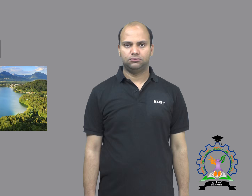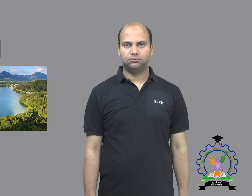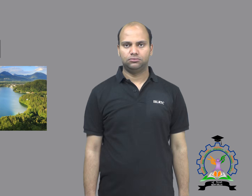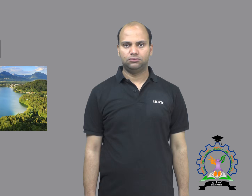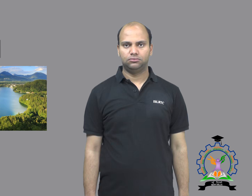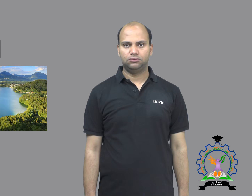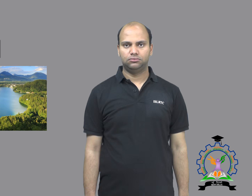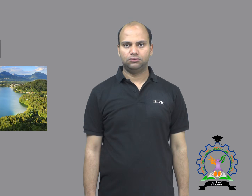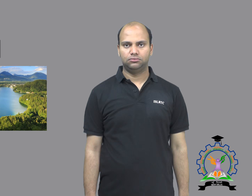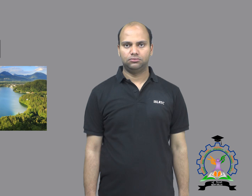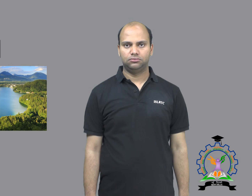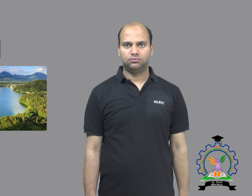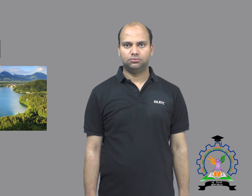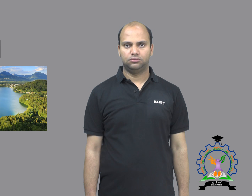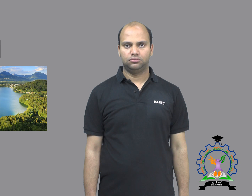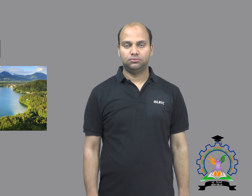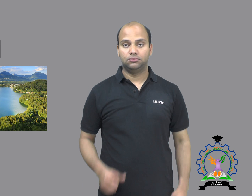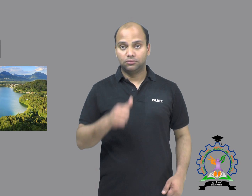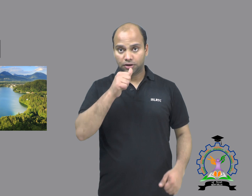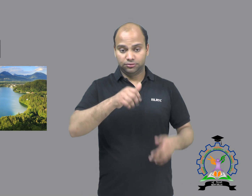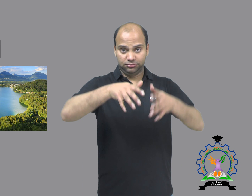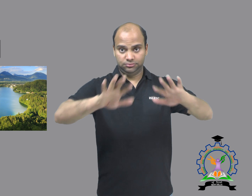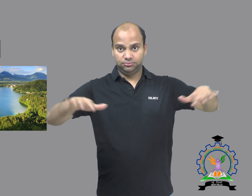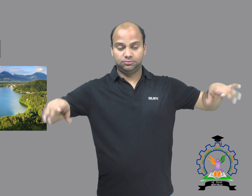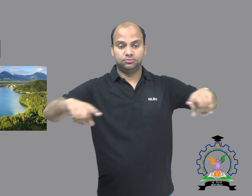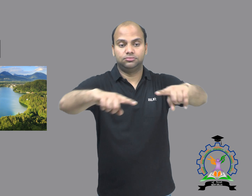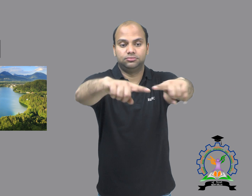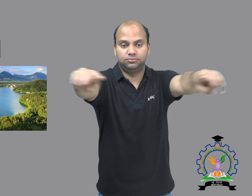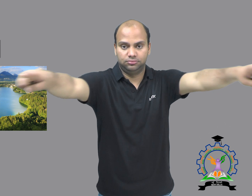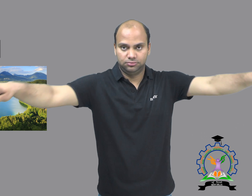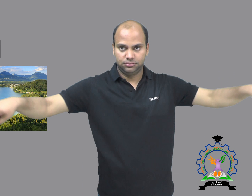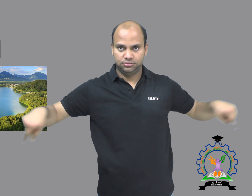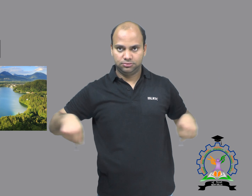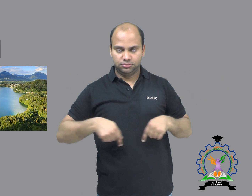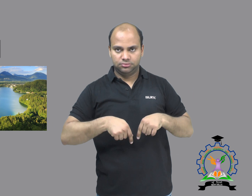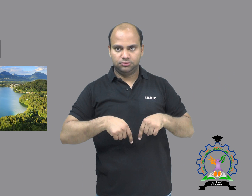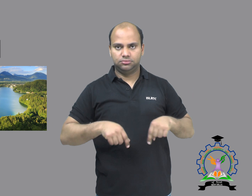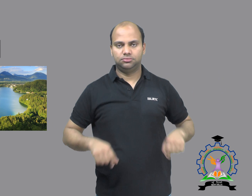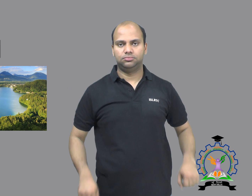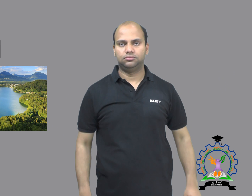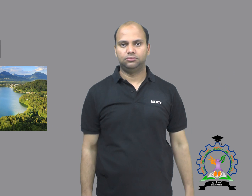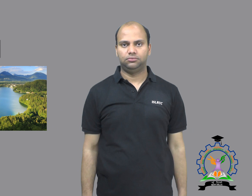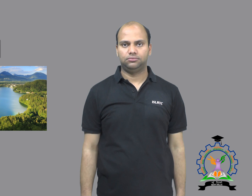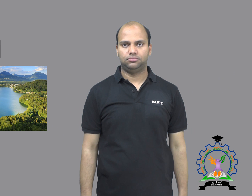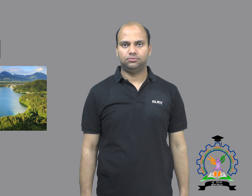Lake